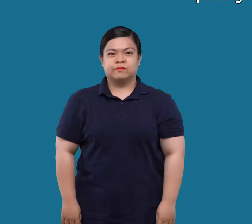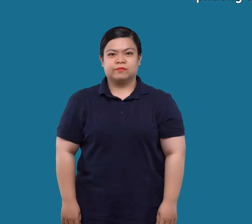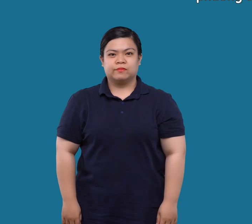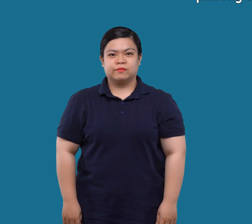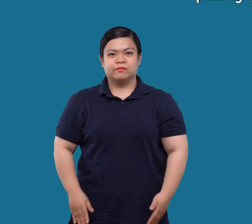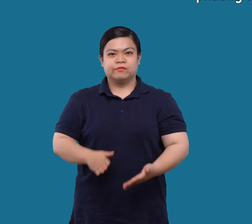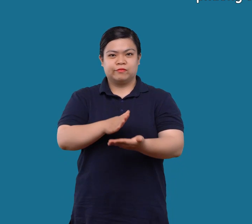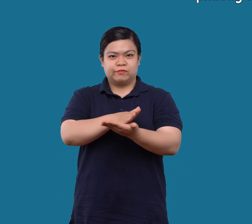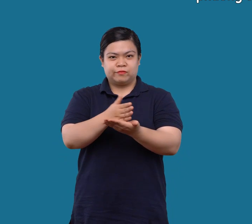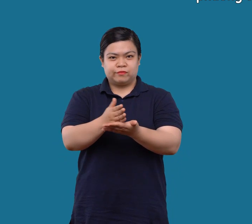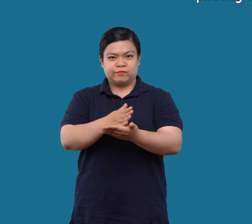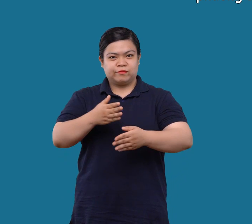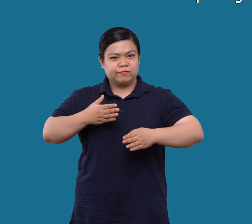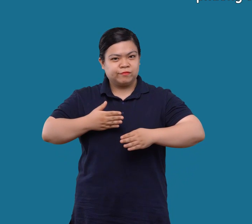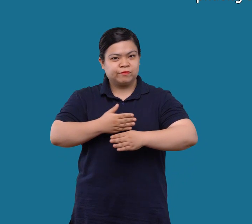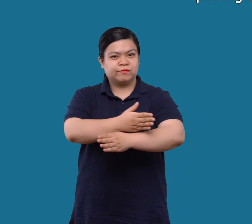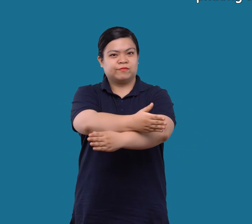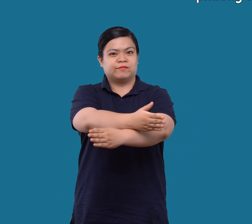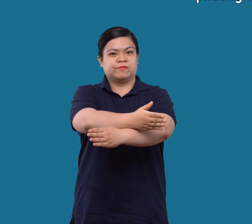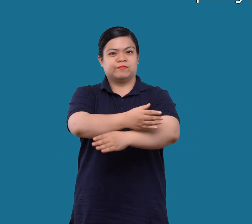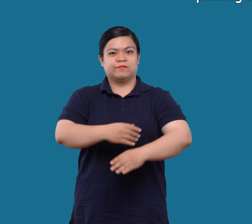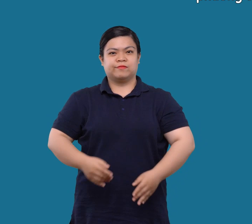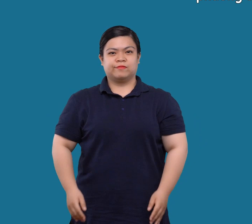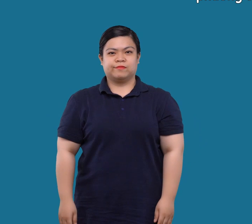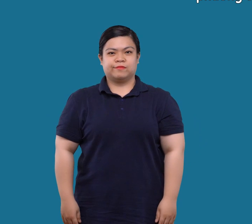phương tiện giao thông